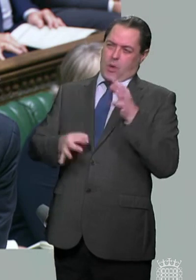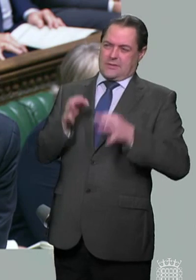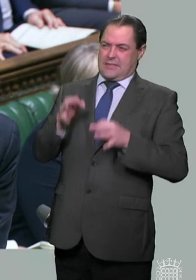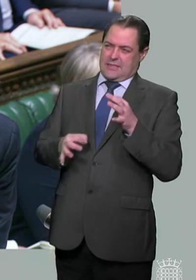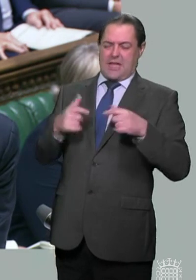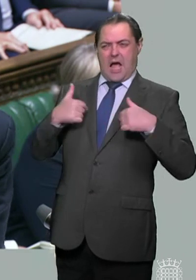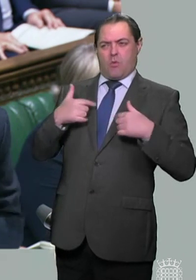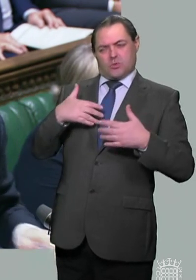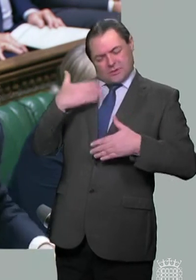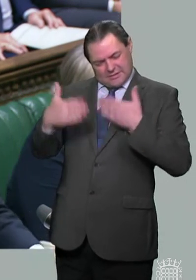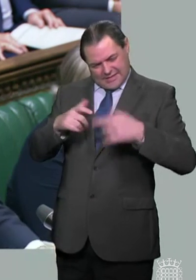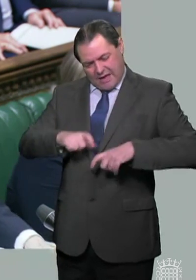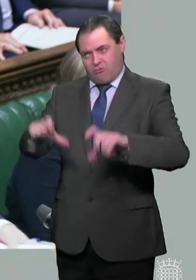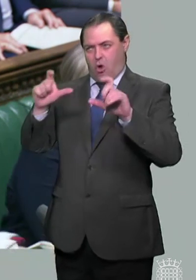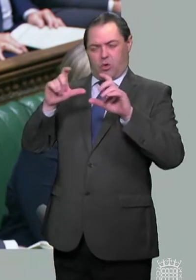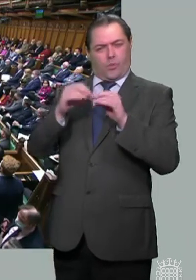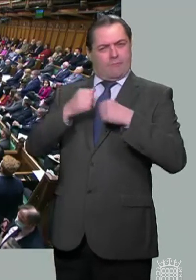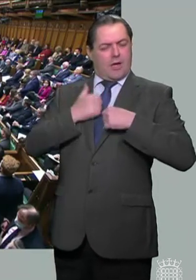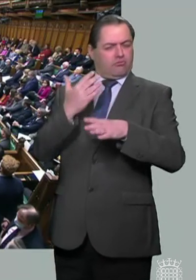I am going to get on with the job.